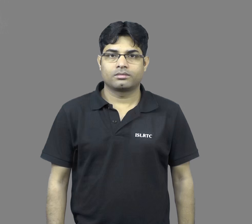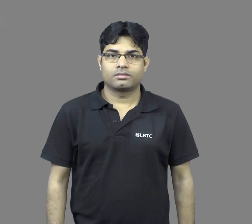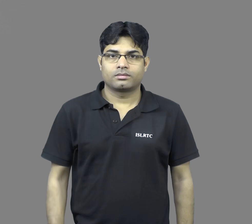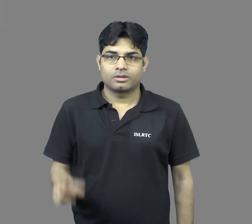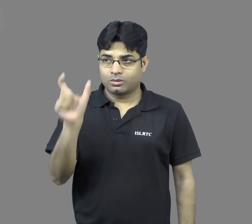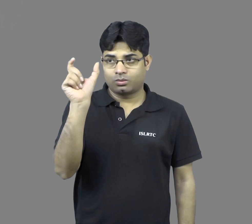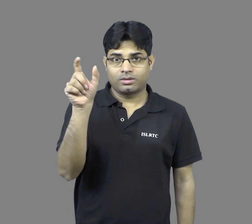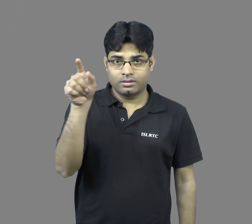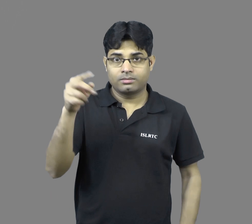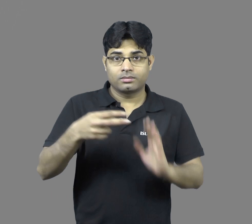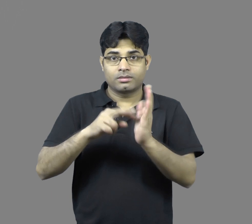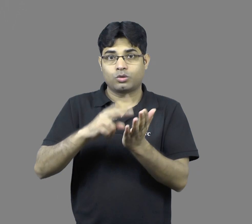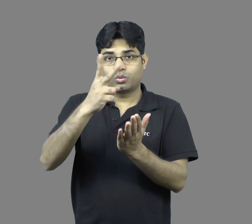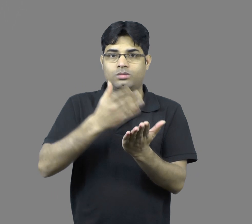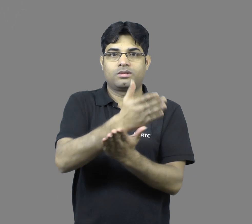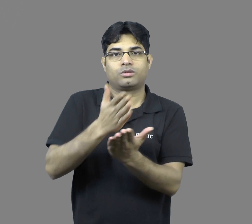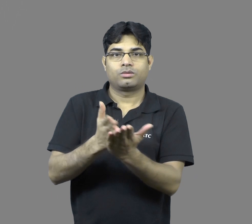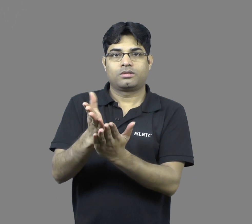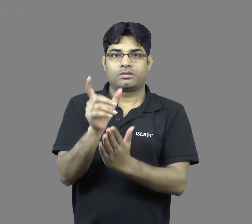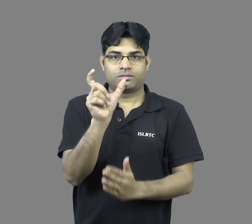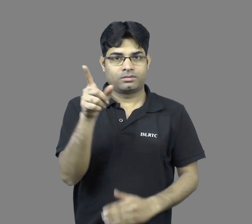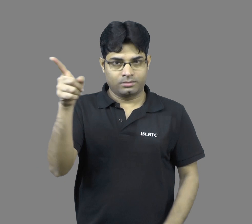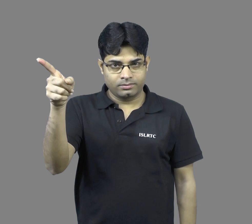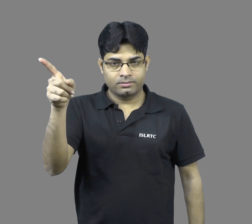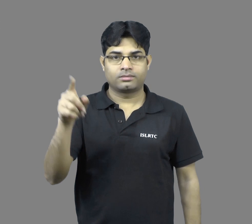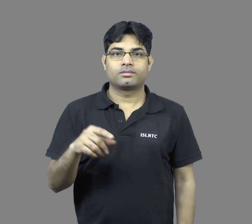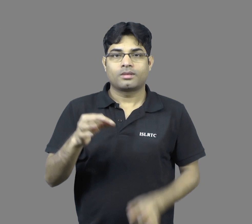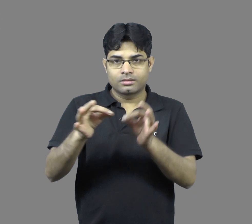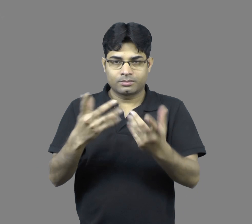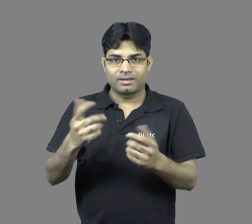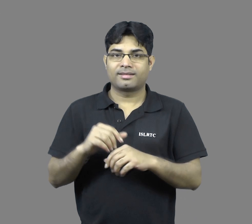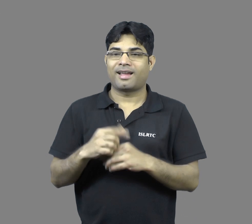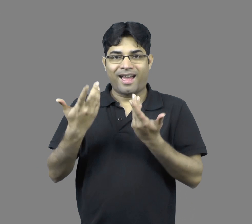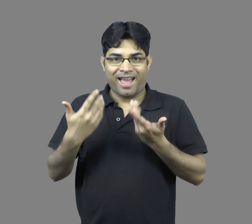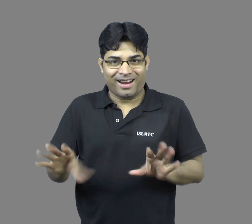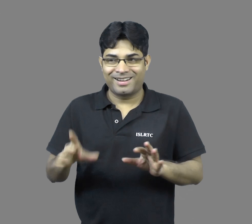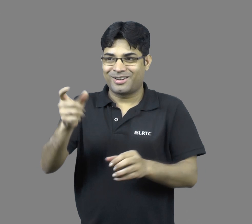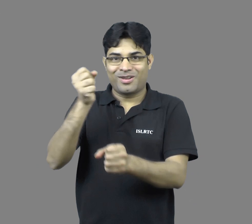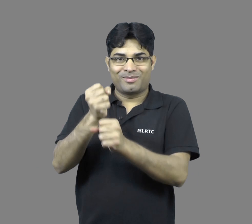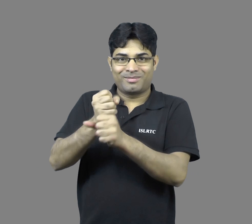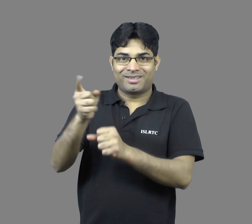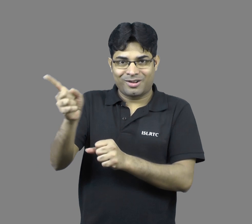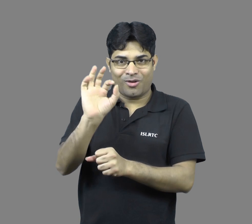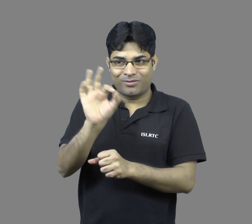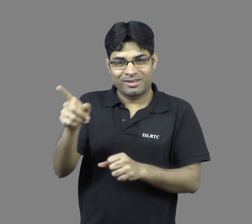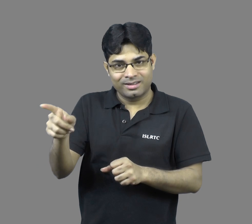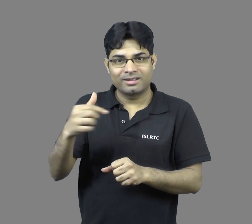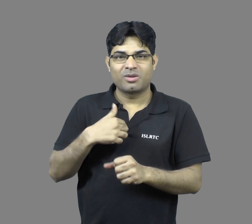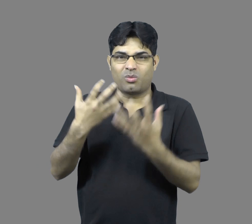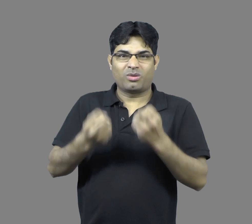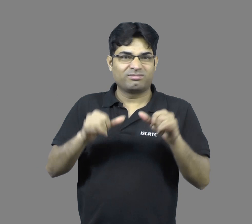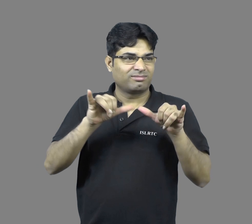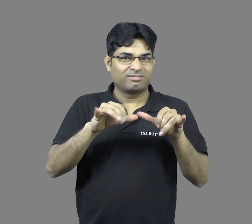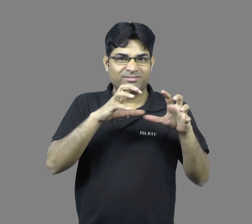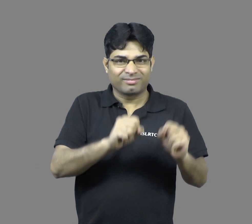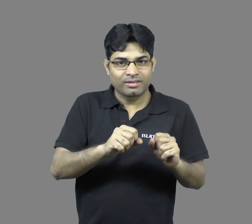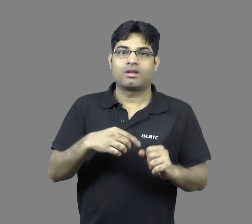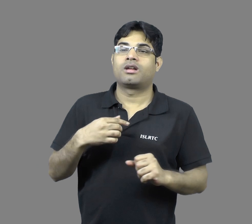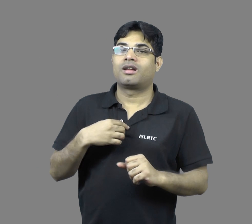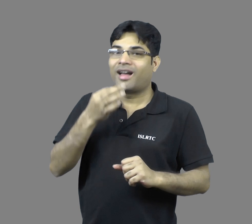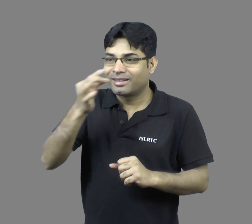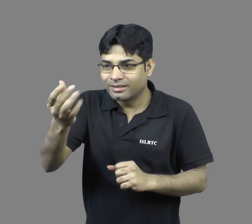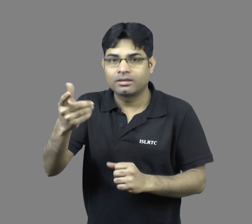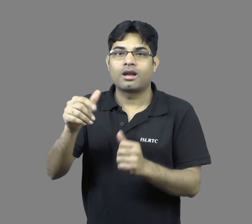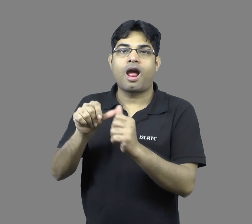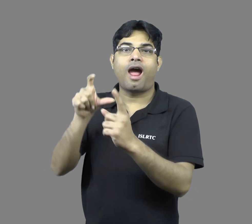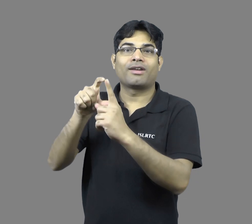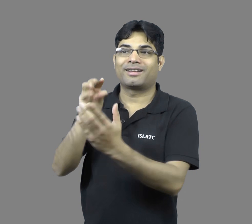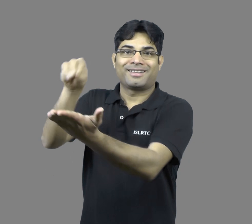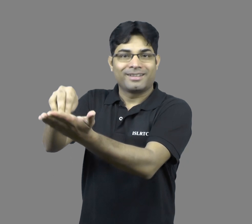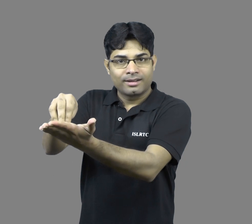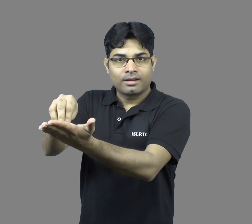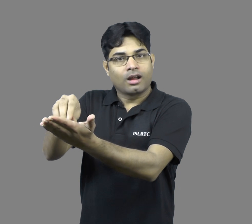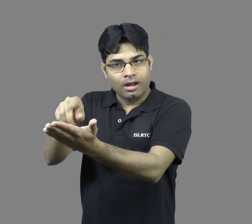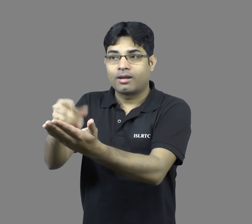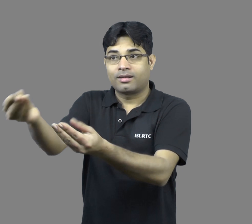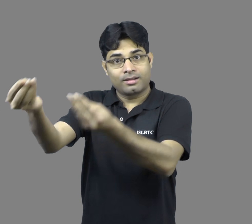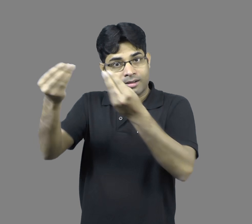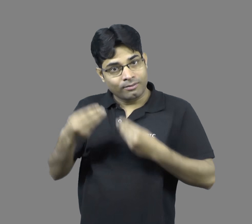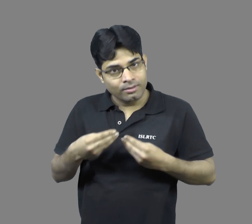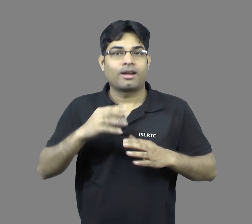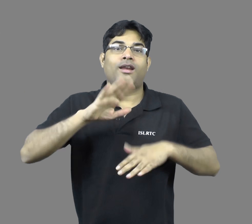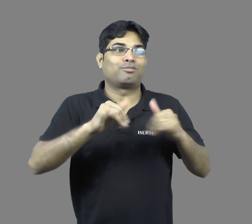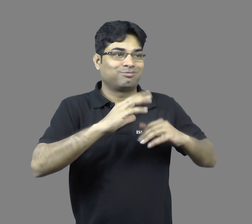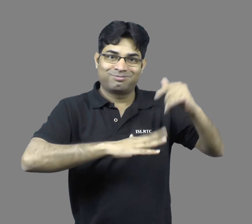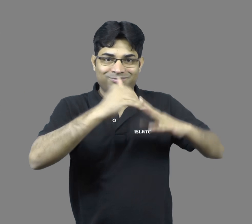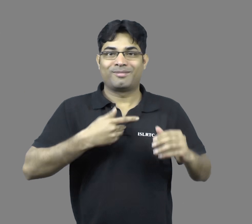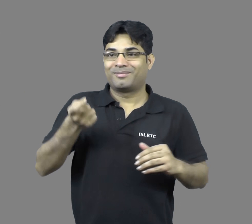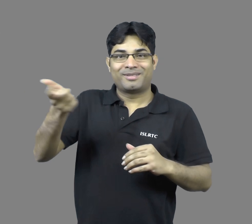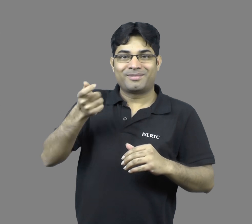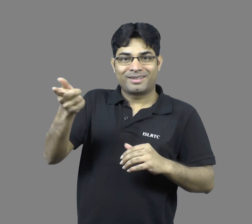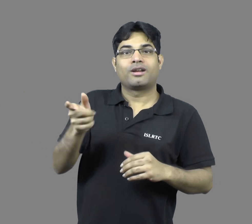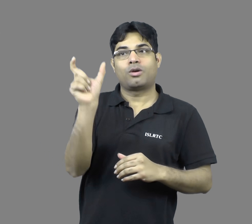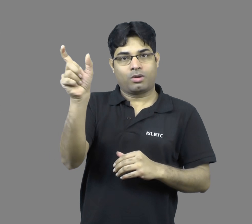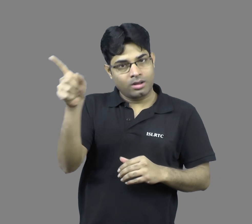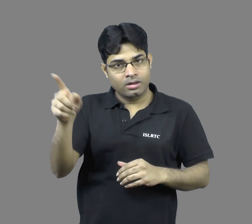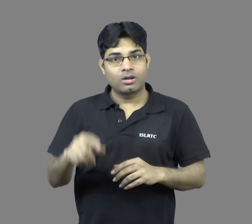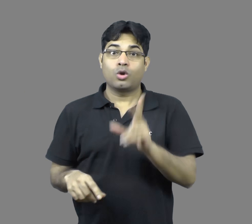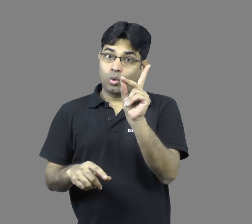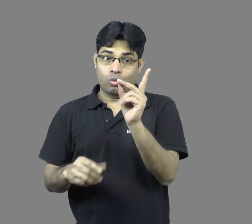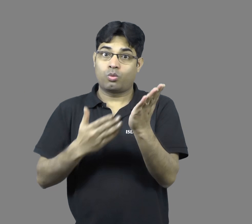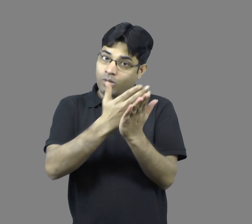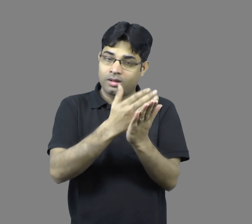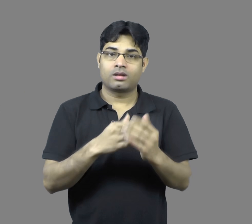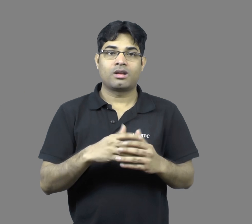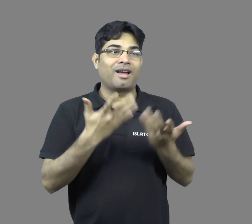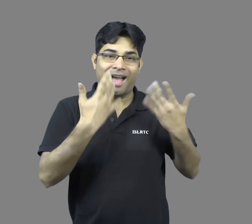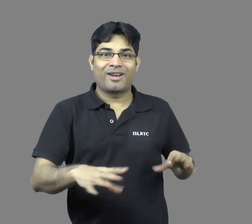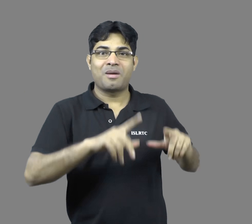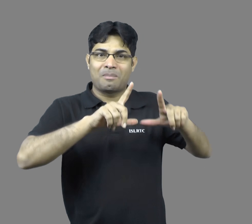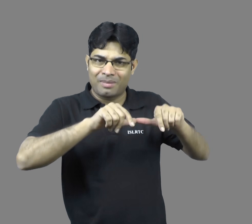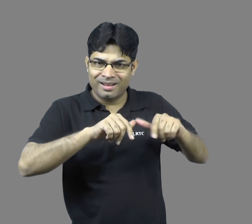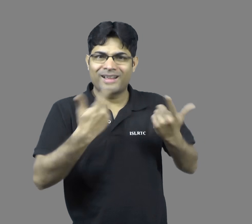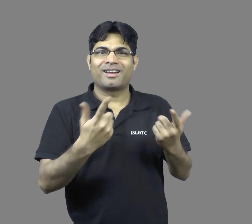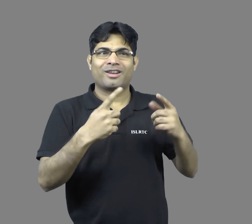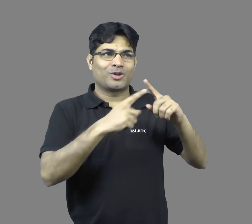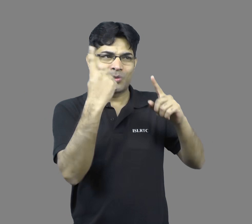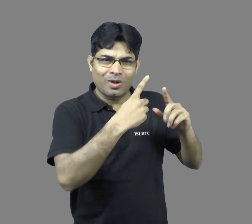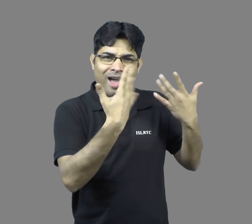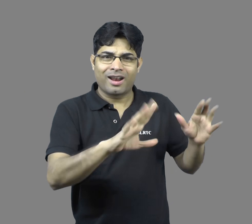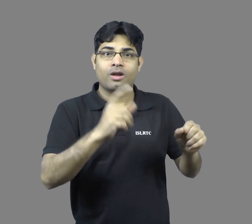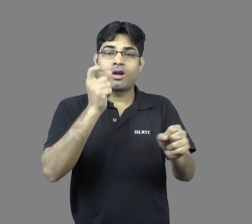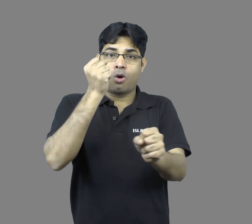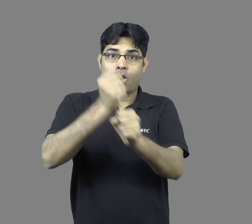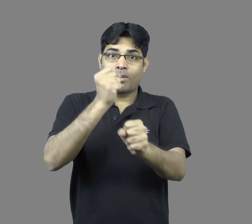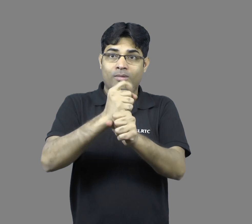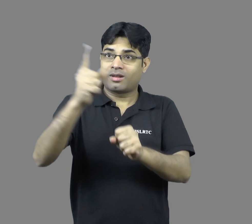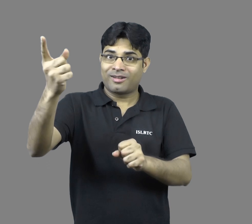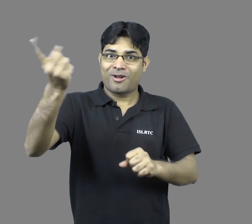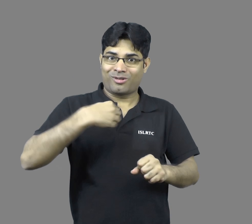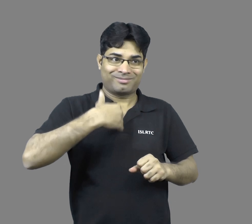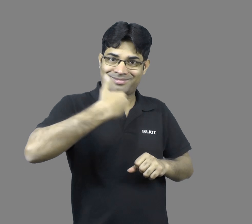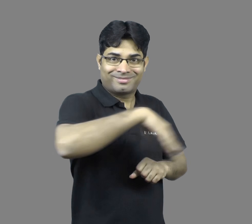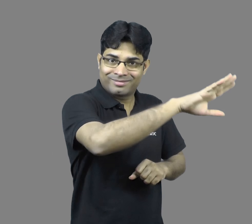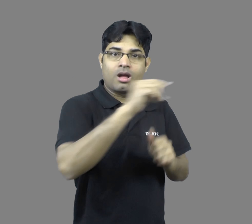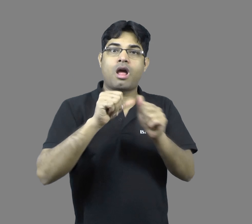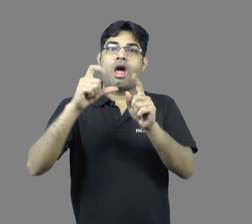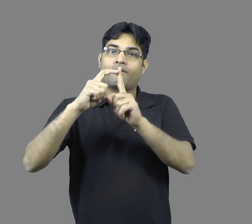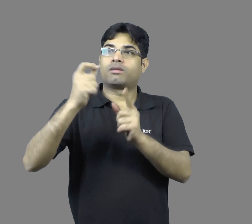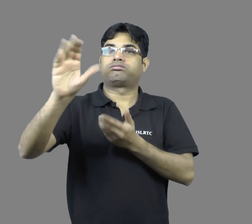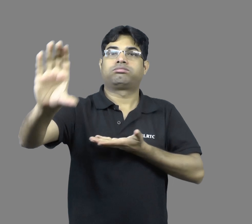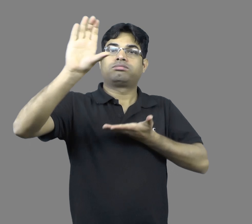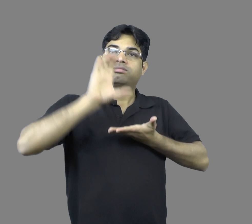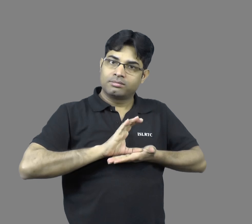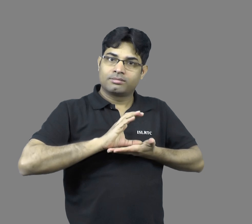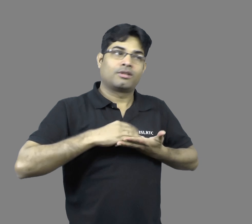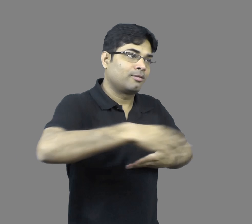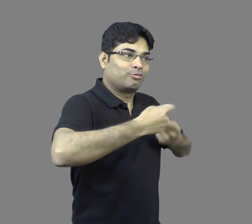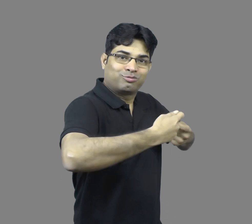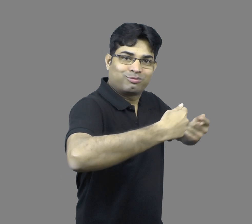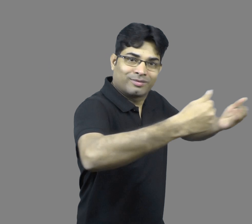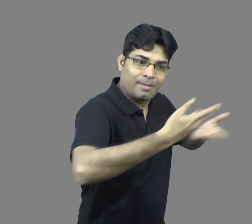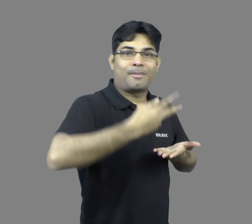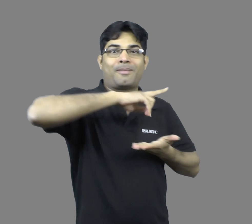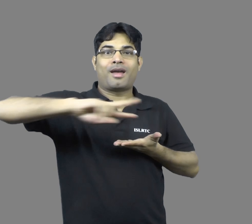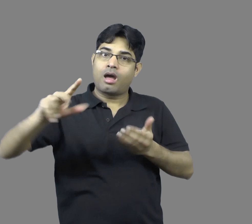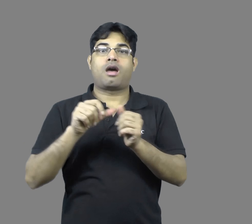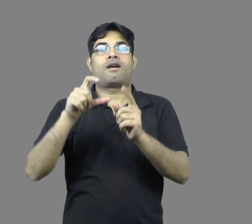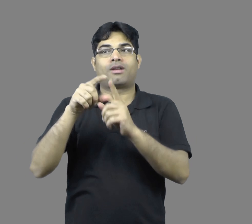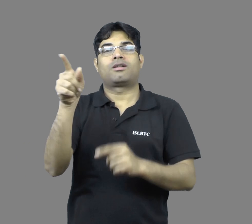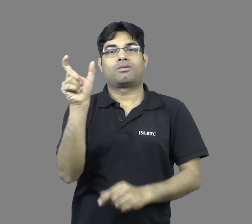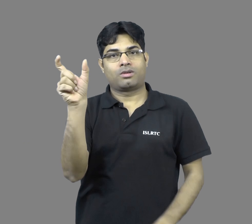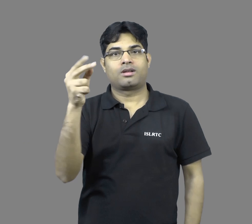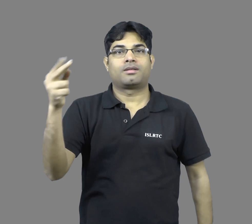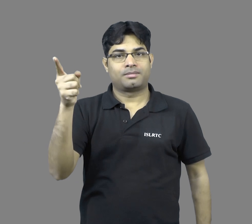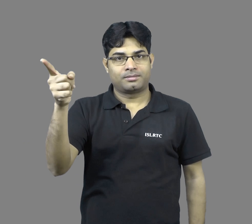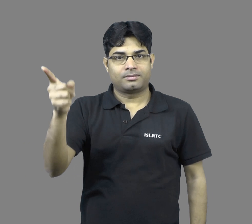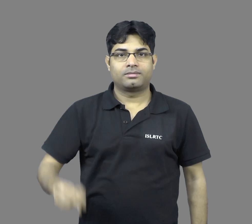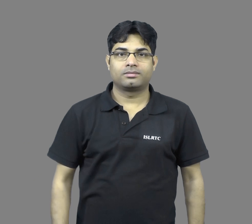Advance